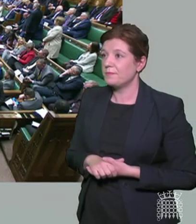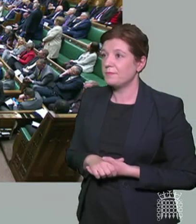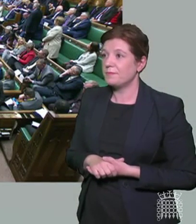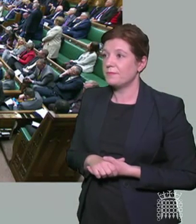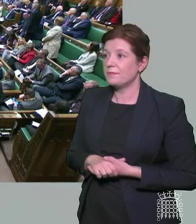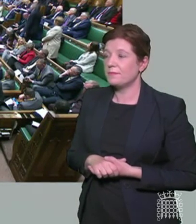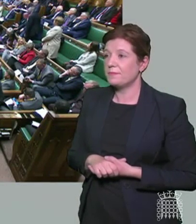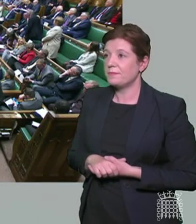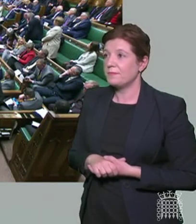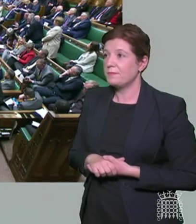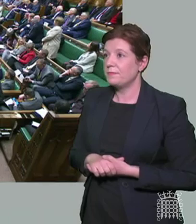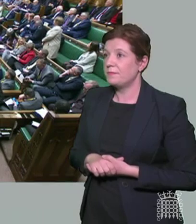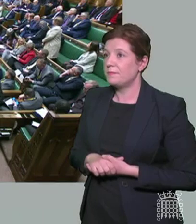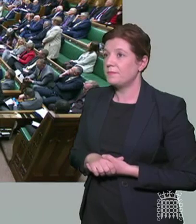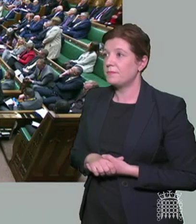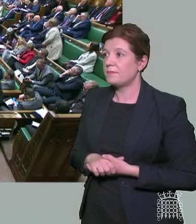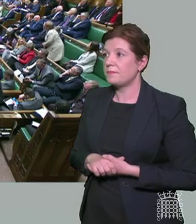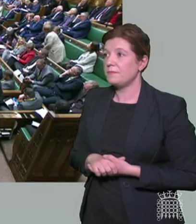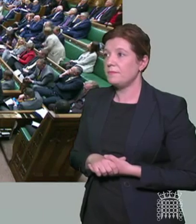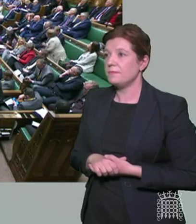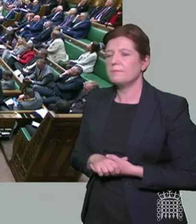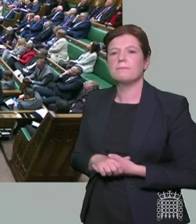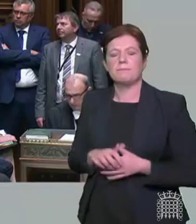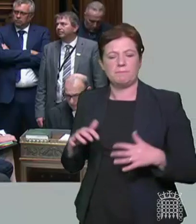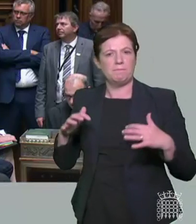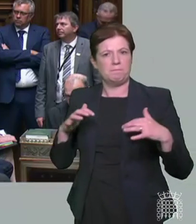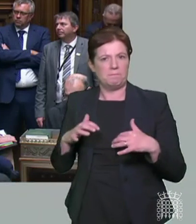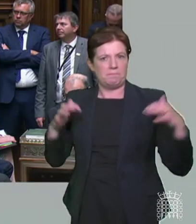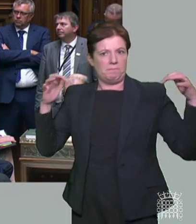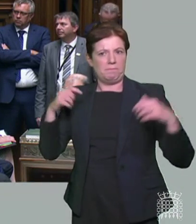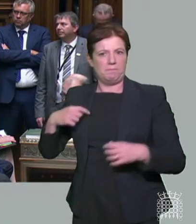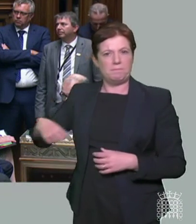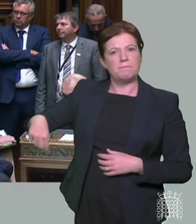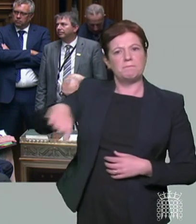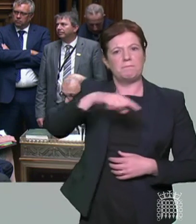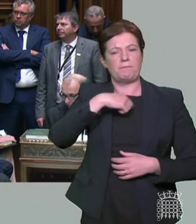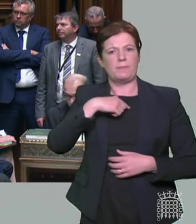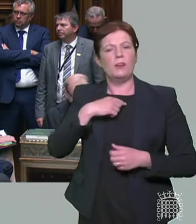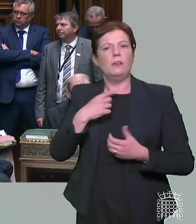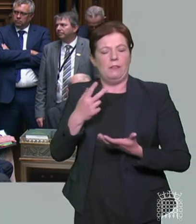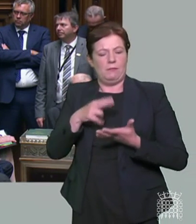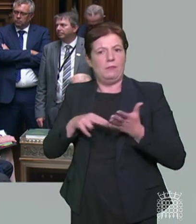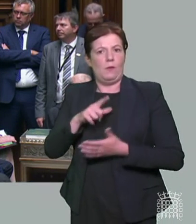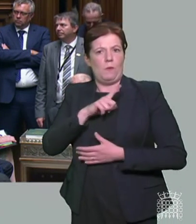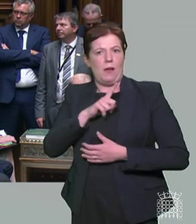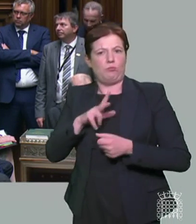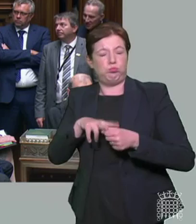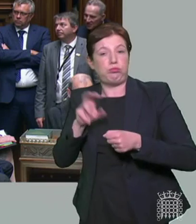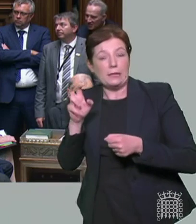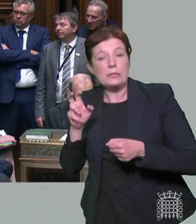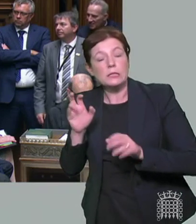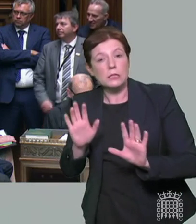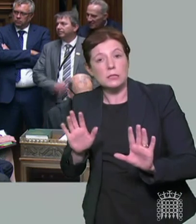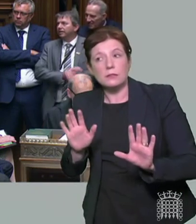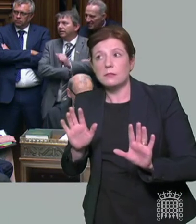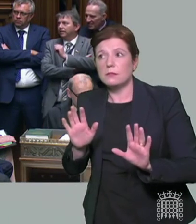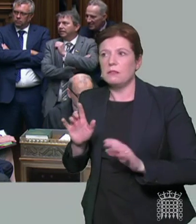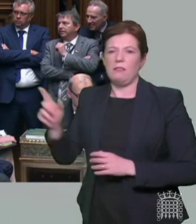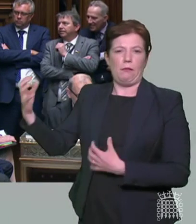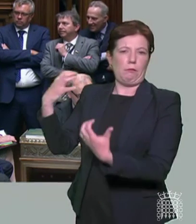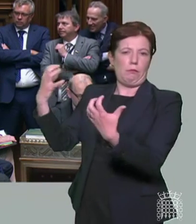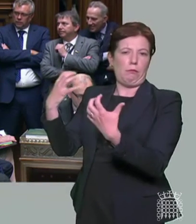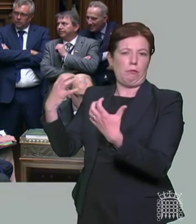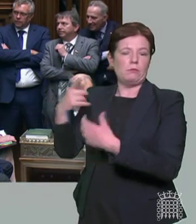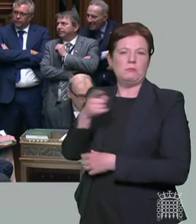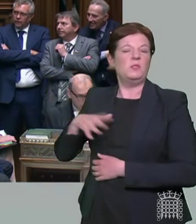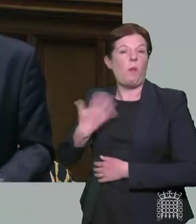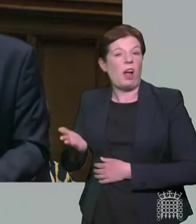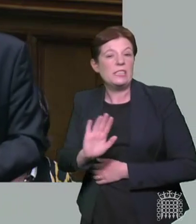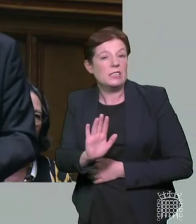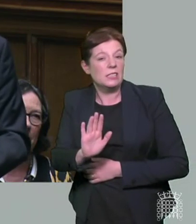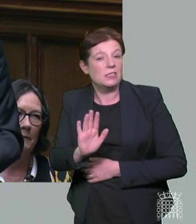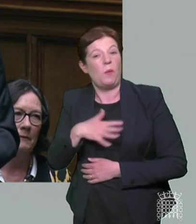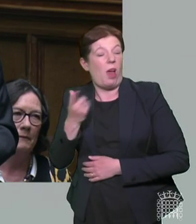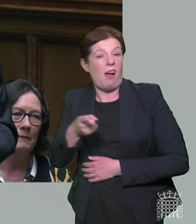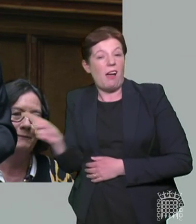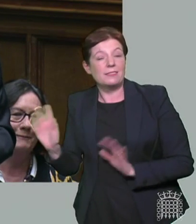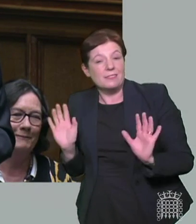On the Conservative Benches, we were elected to make the most of our Brexit freedoms— They don’t like it, Mr Speaker, they don’t like it.